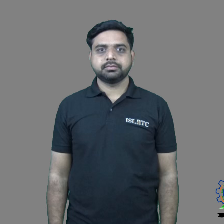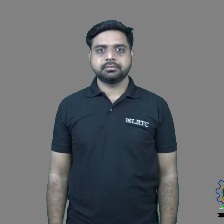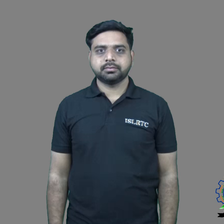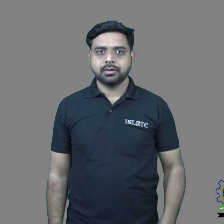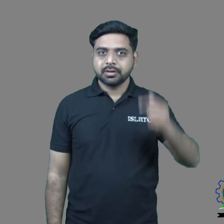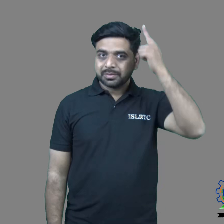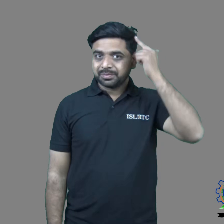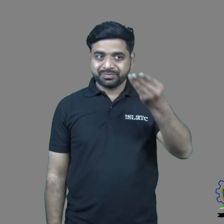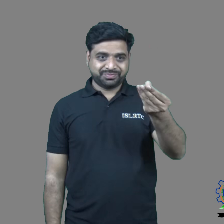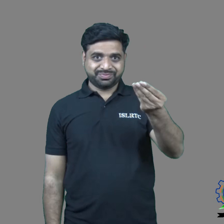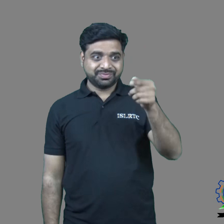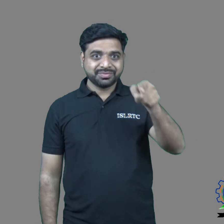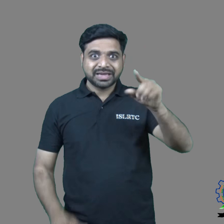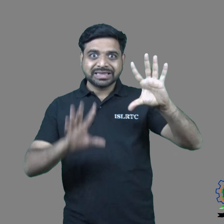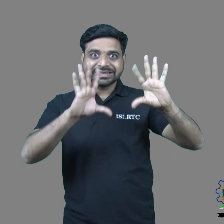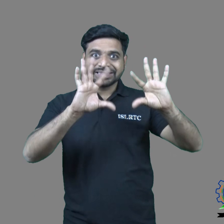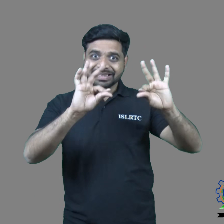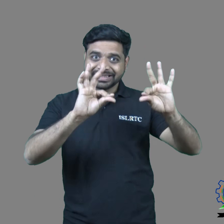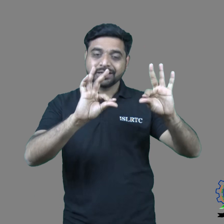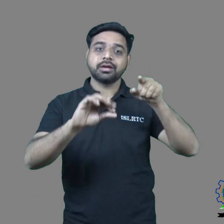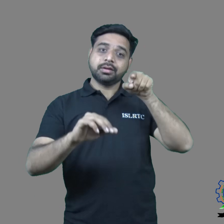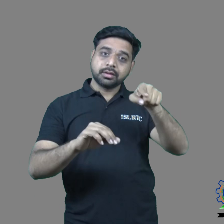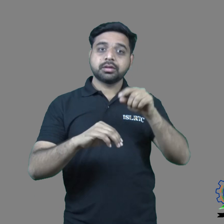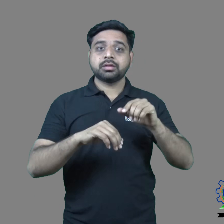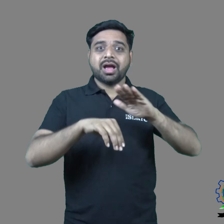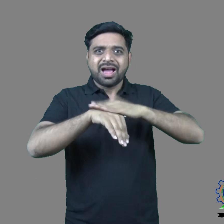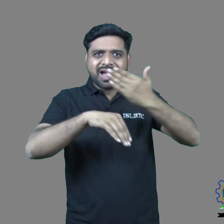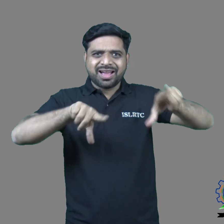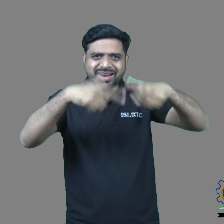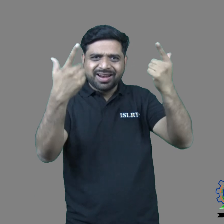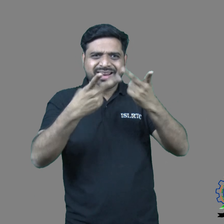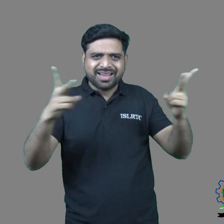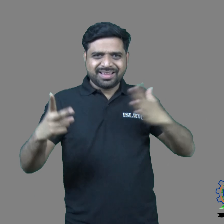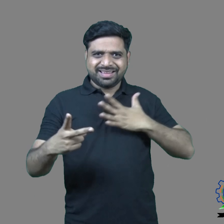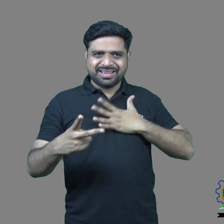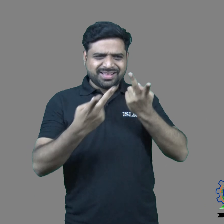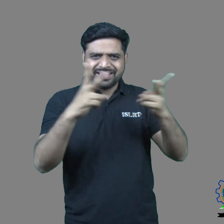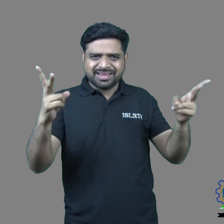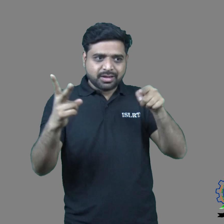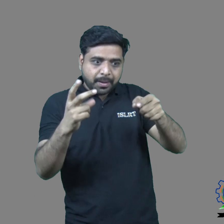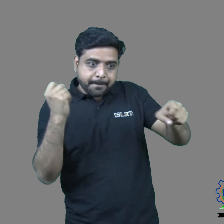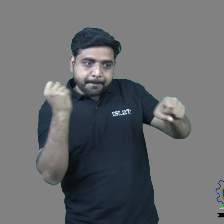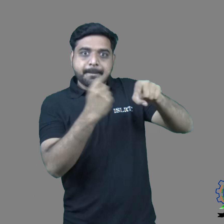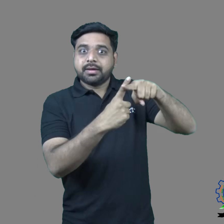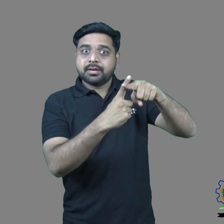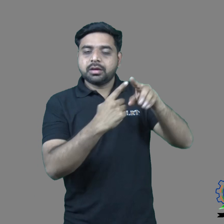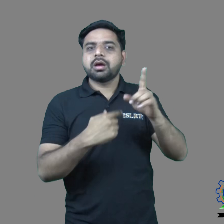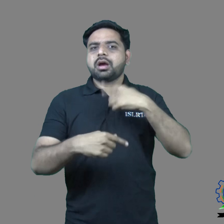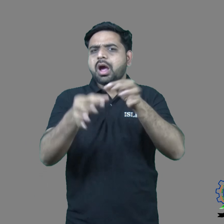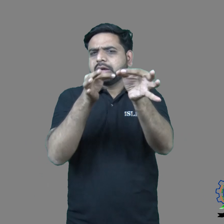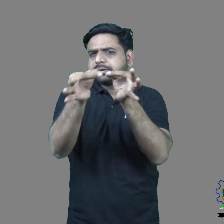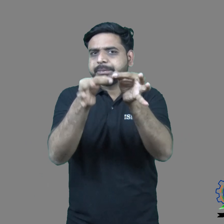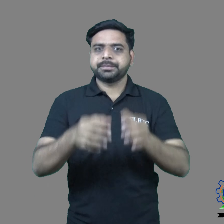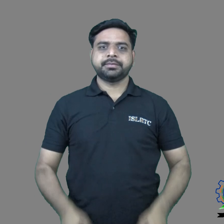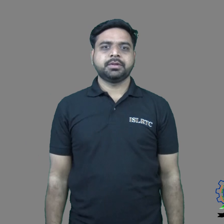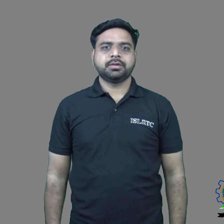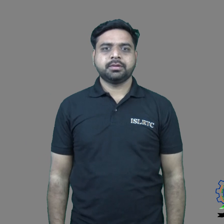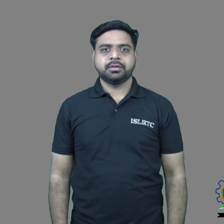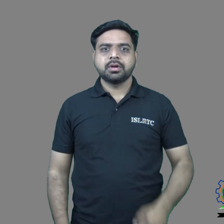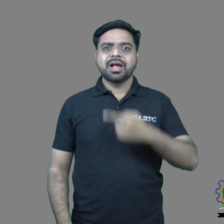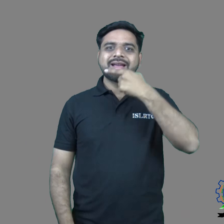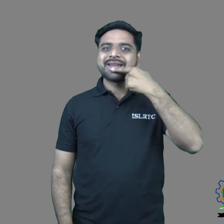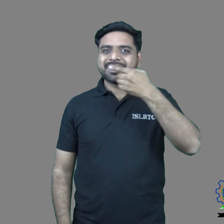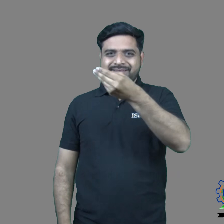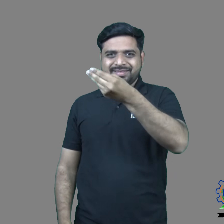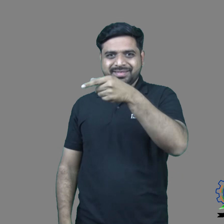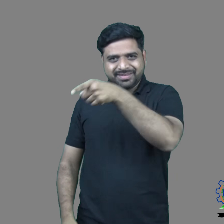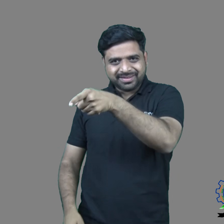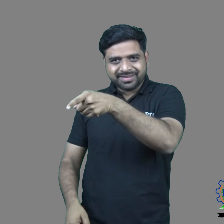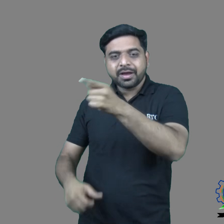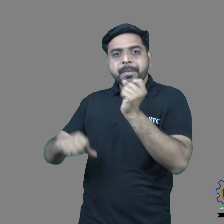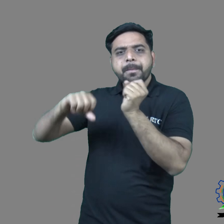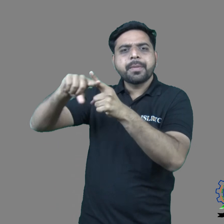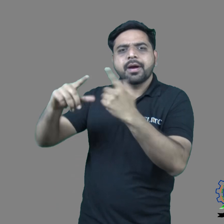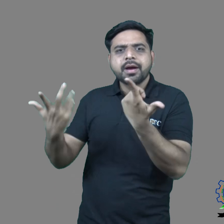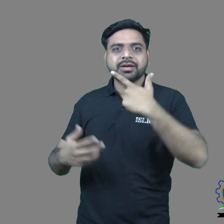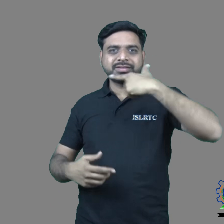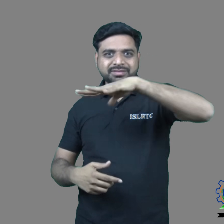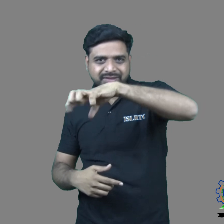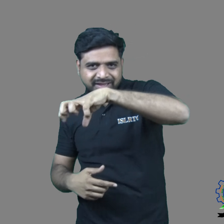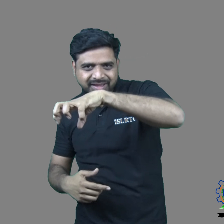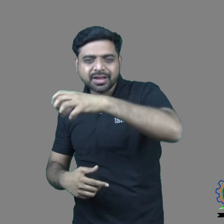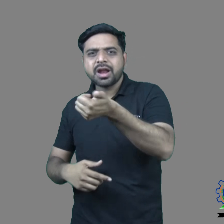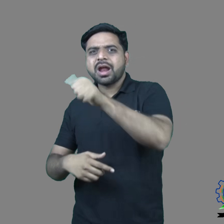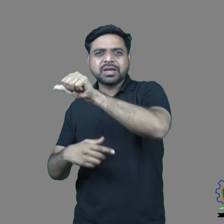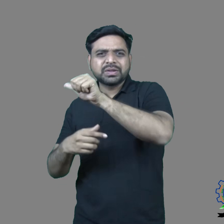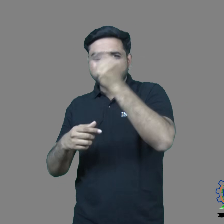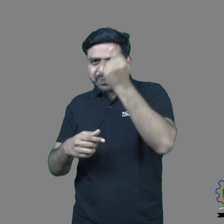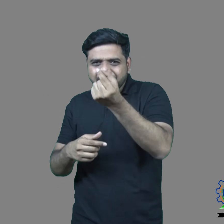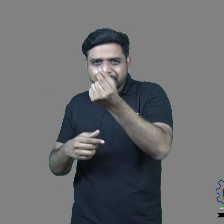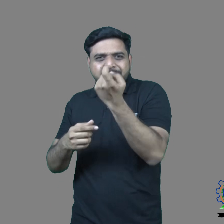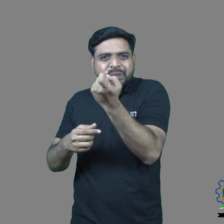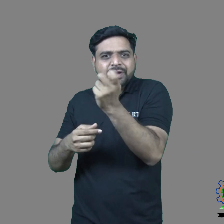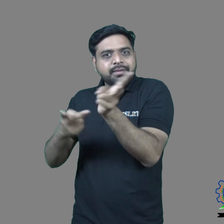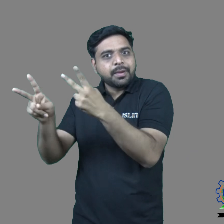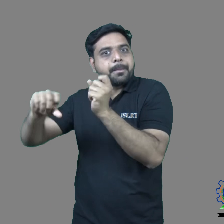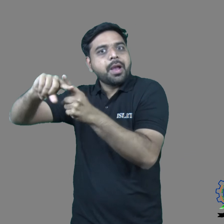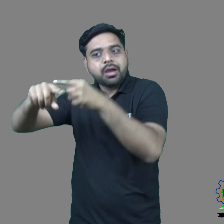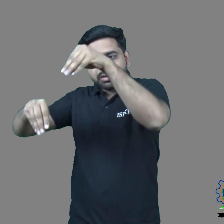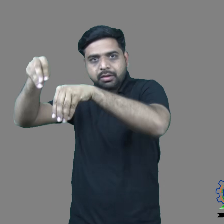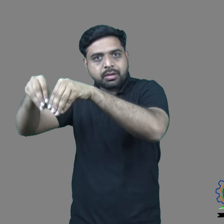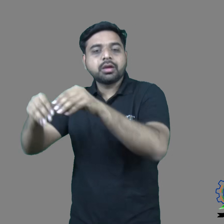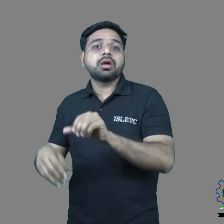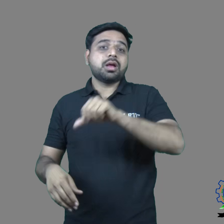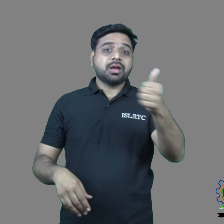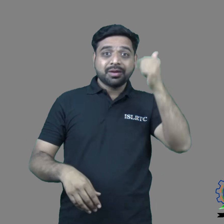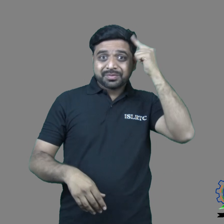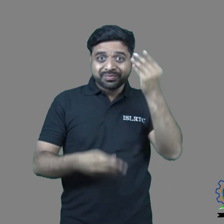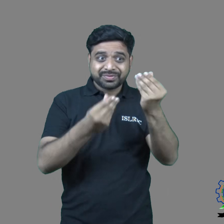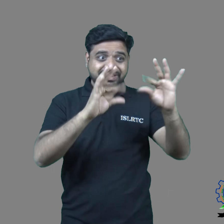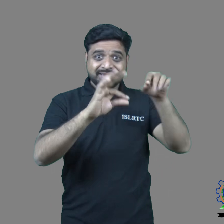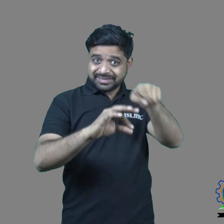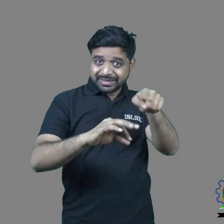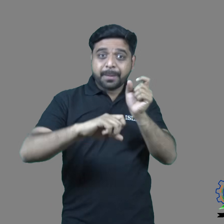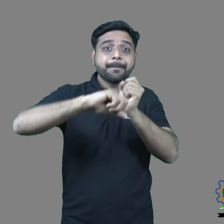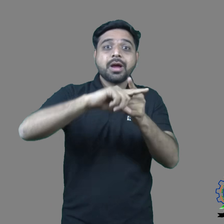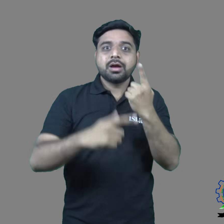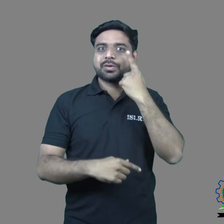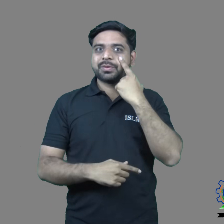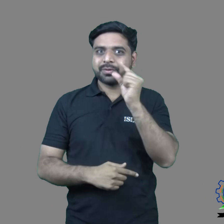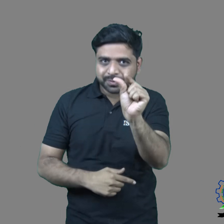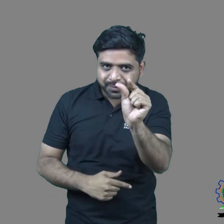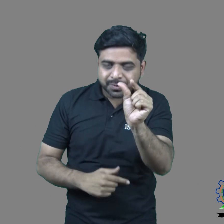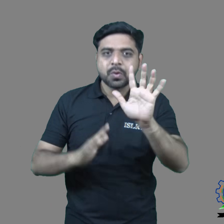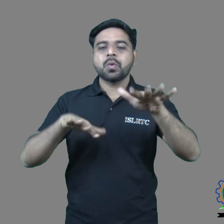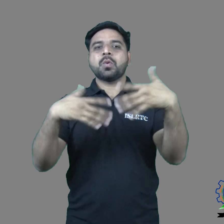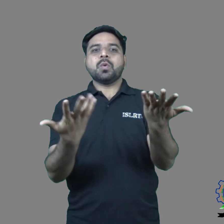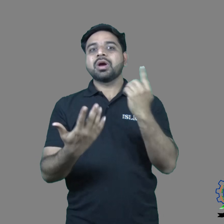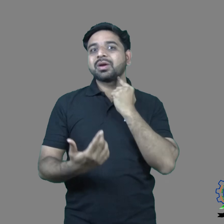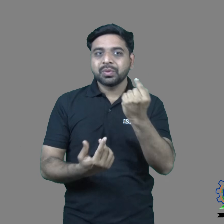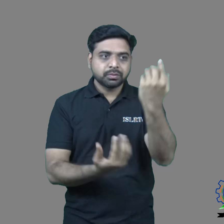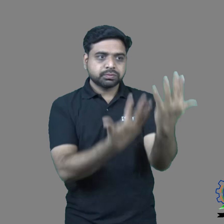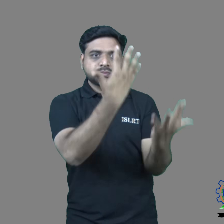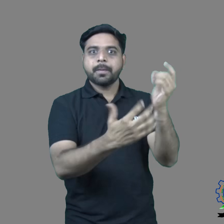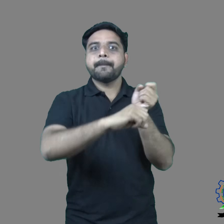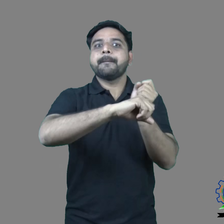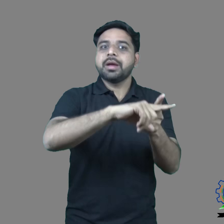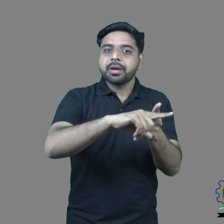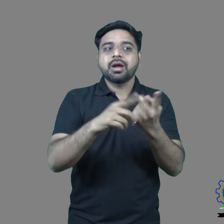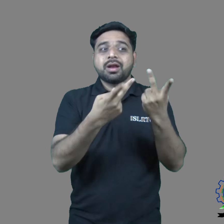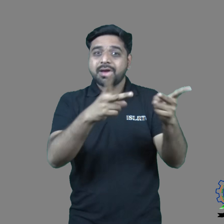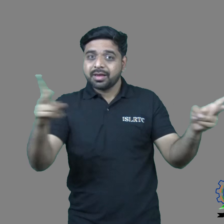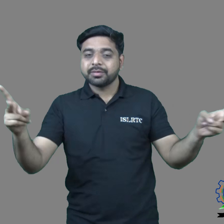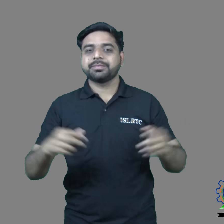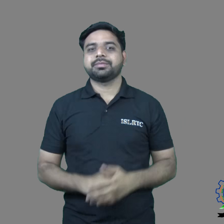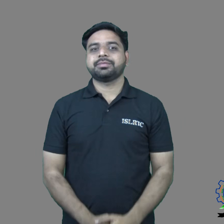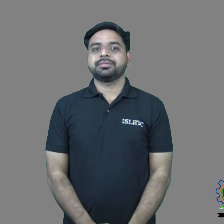Clay Soil Weeds